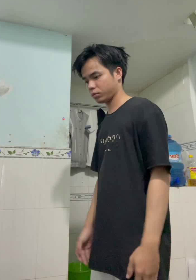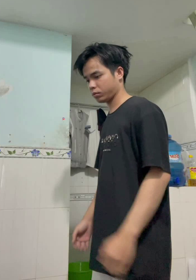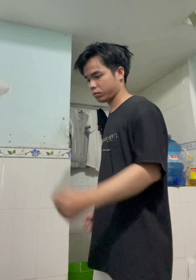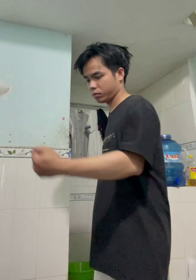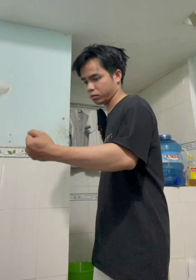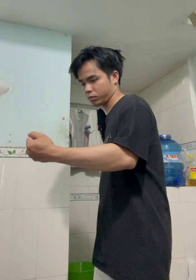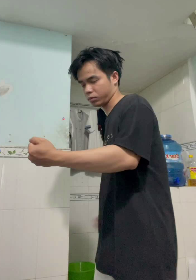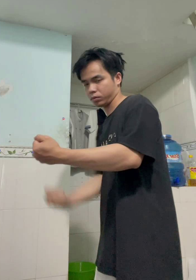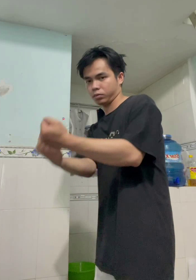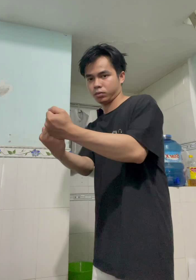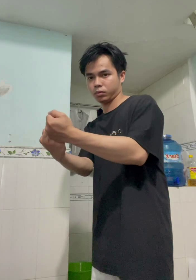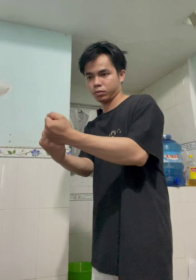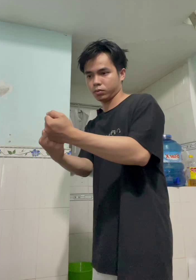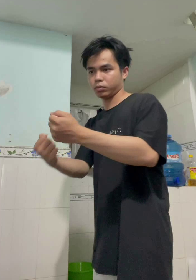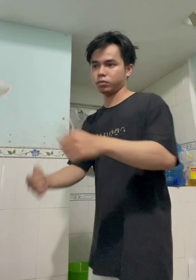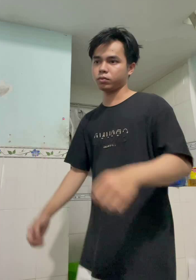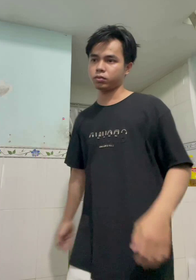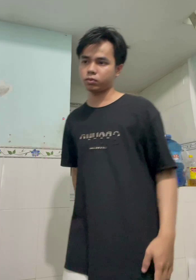ho tro